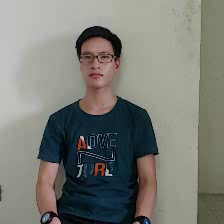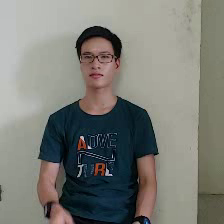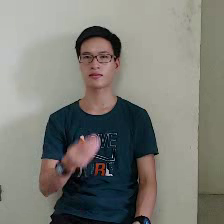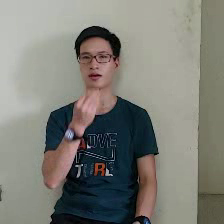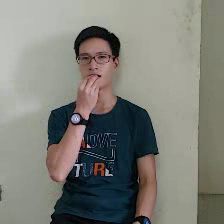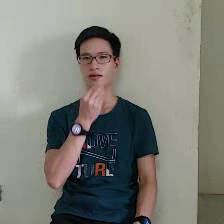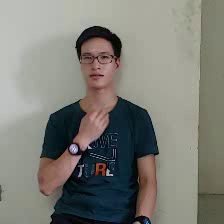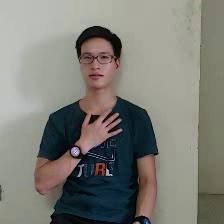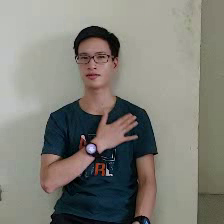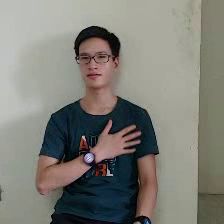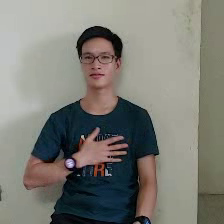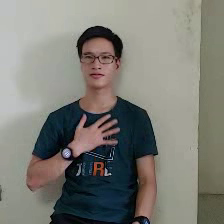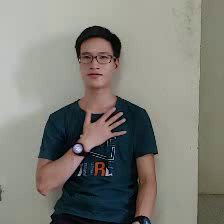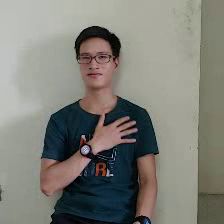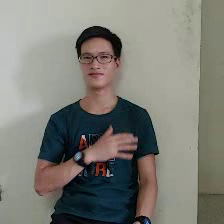Ăn mừng